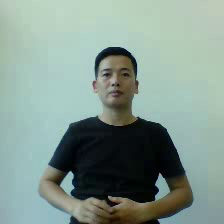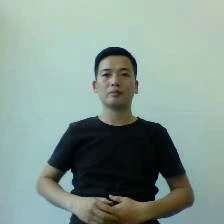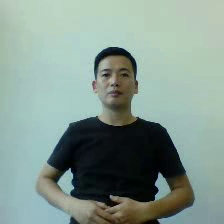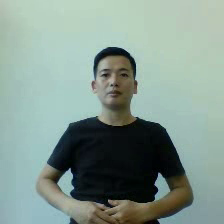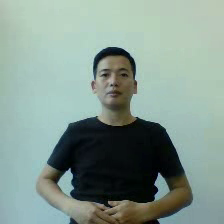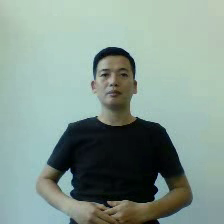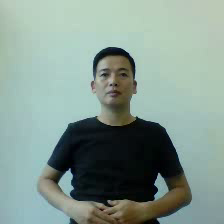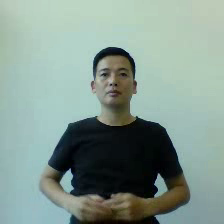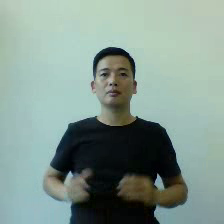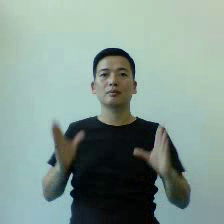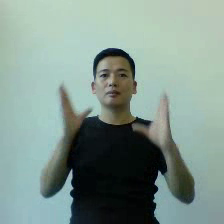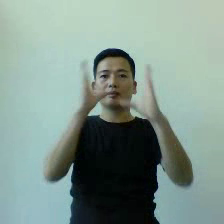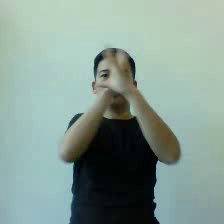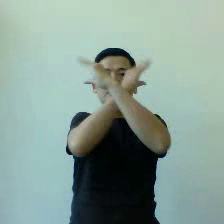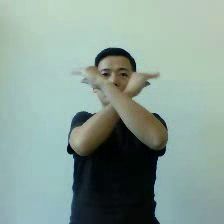Ban đêm